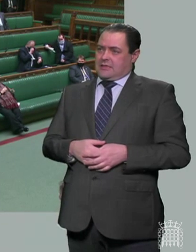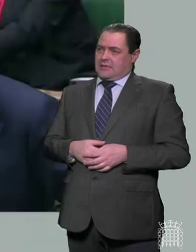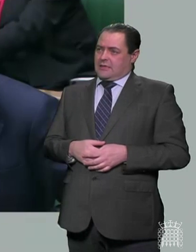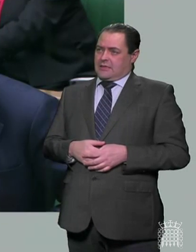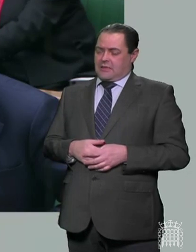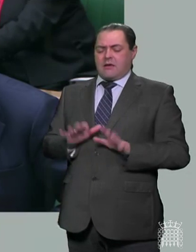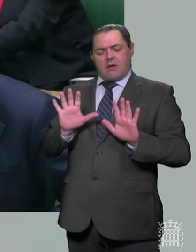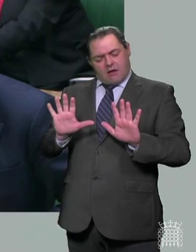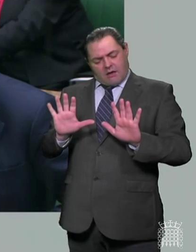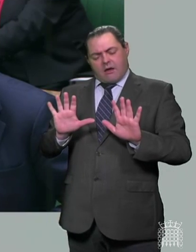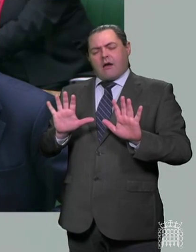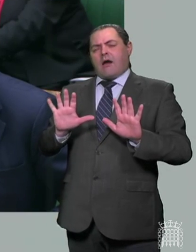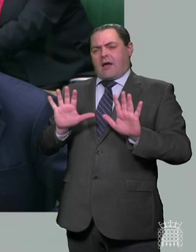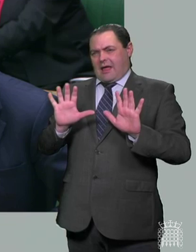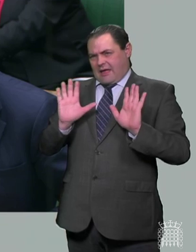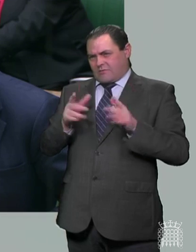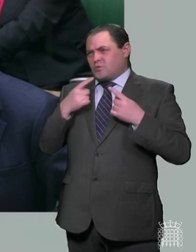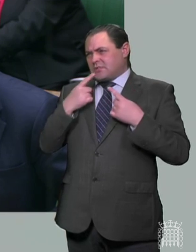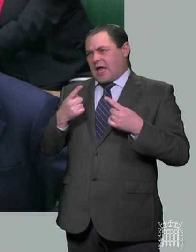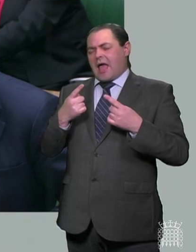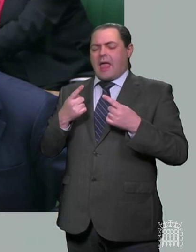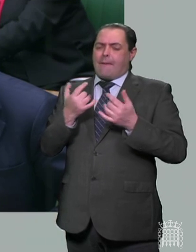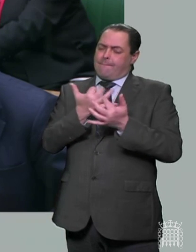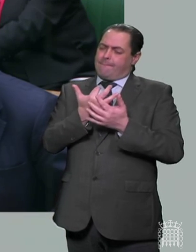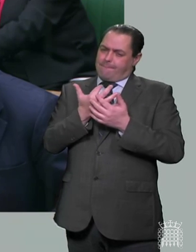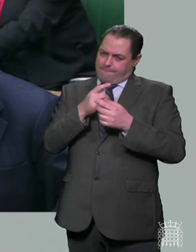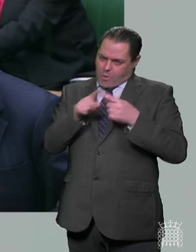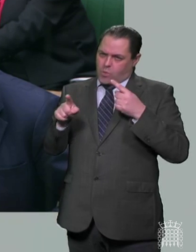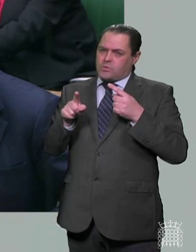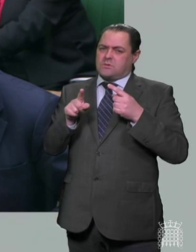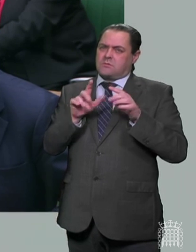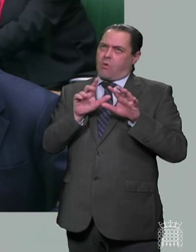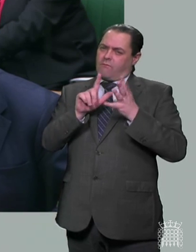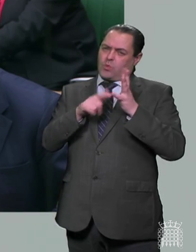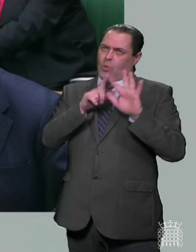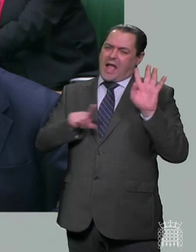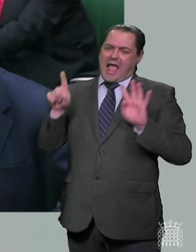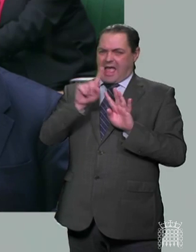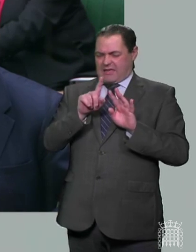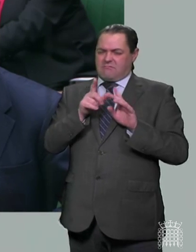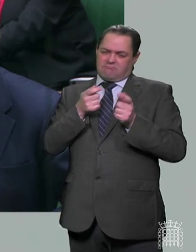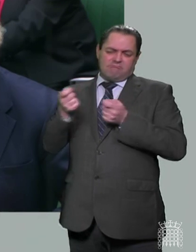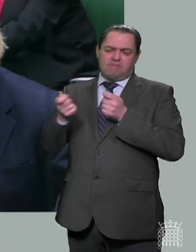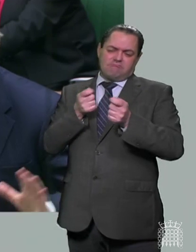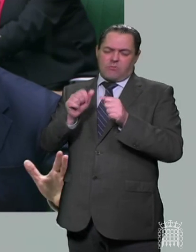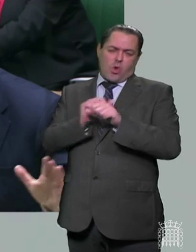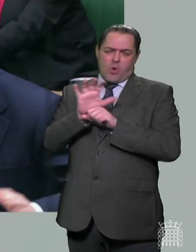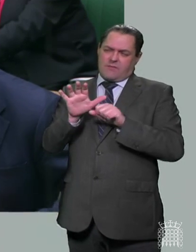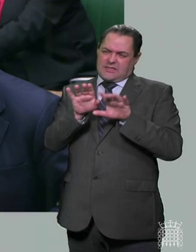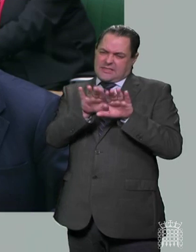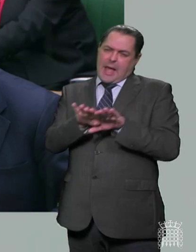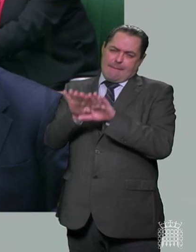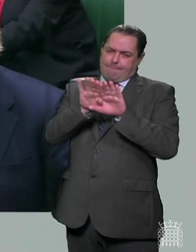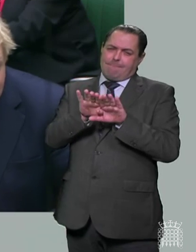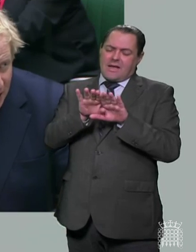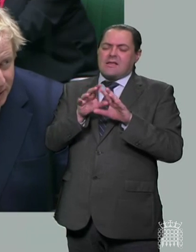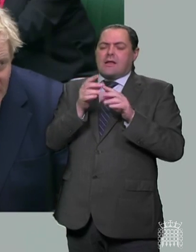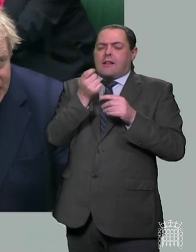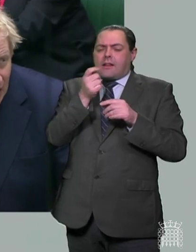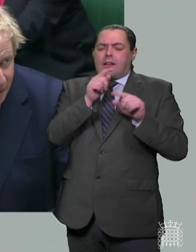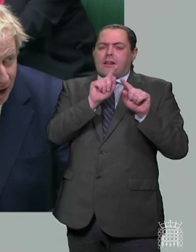Let me put it this way. There is much, much more that unites all parts of the UK in our handling of covid than divides us.